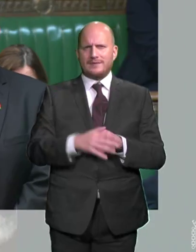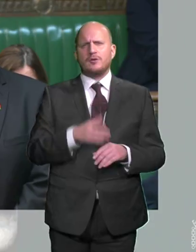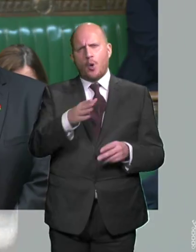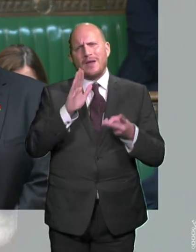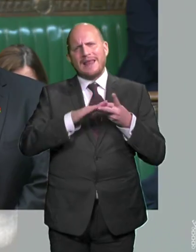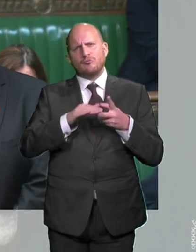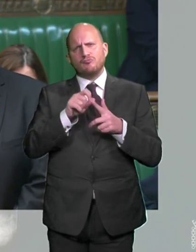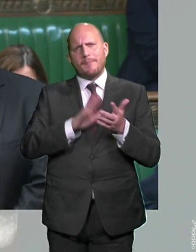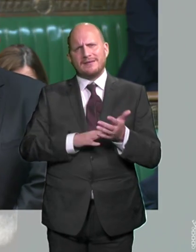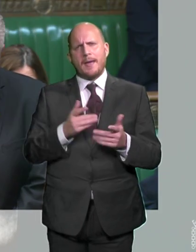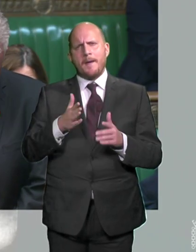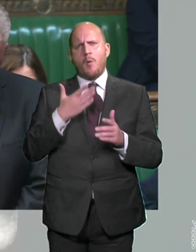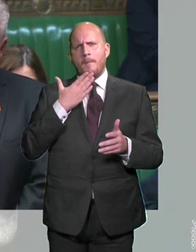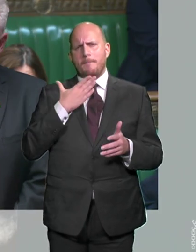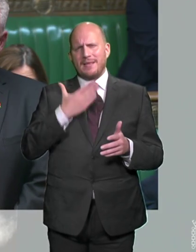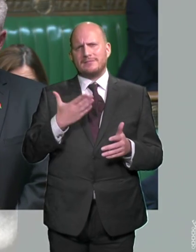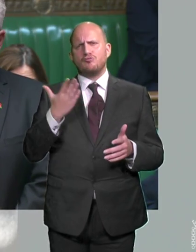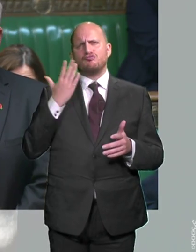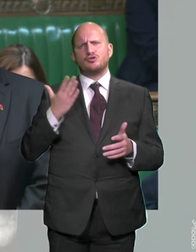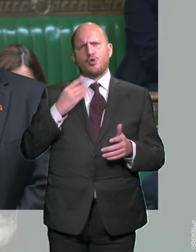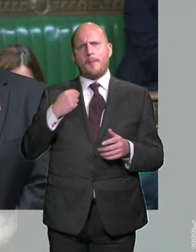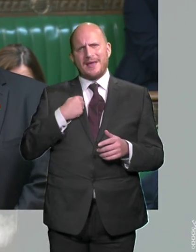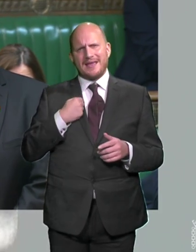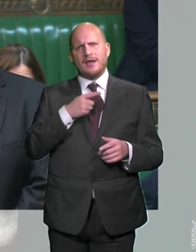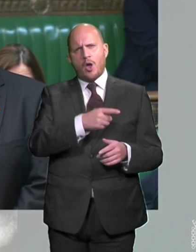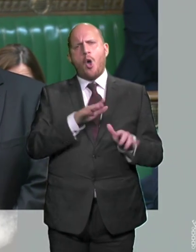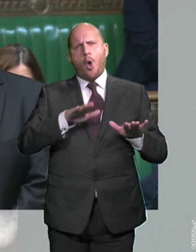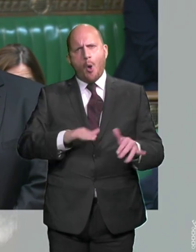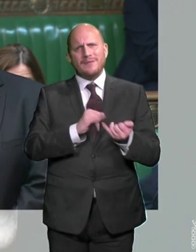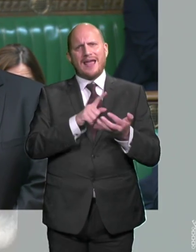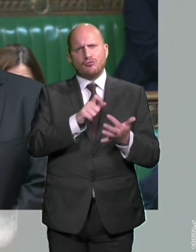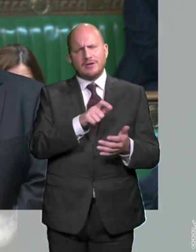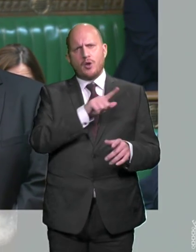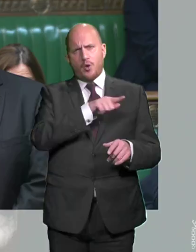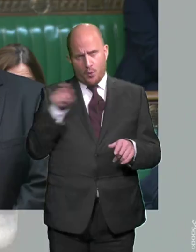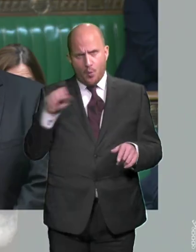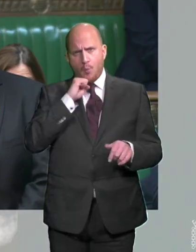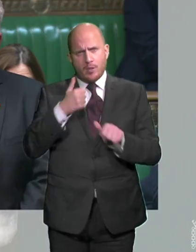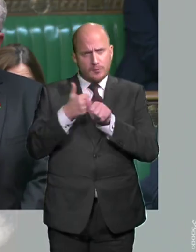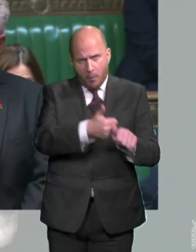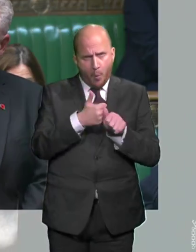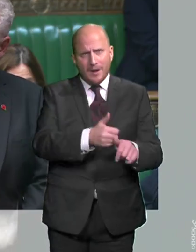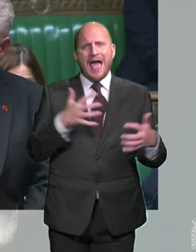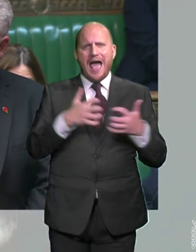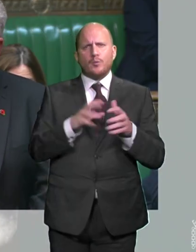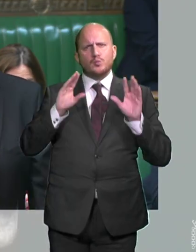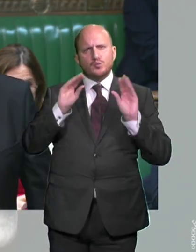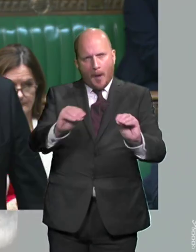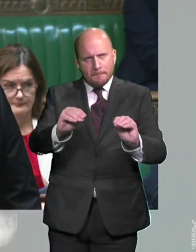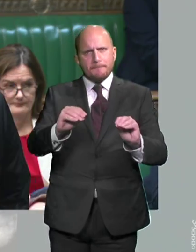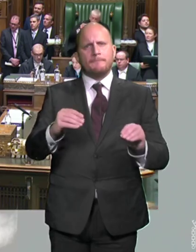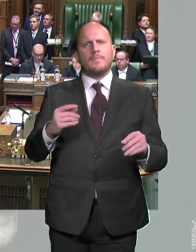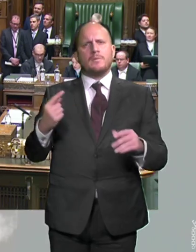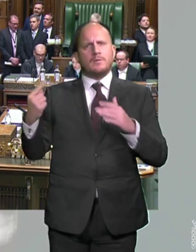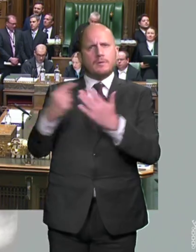Can he reassure me and the people of Ashfield that the Home Secretary will be given all the tools that she needs to solve the migrant crisis and keep the bully boys out of No.